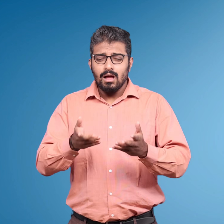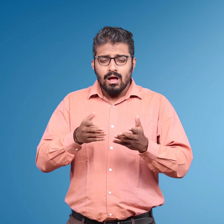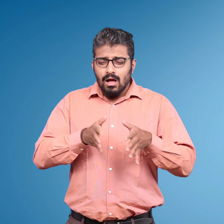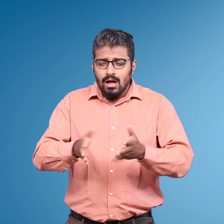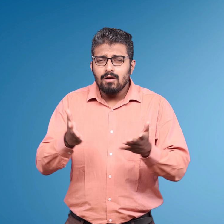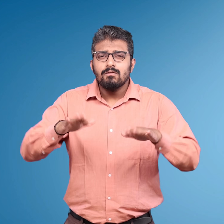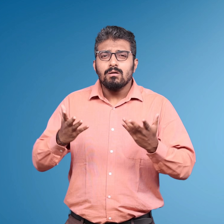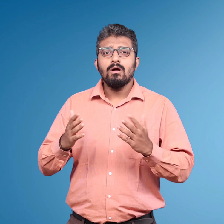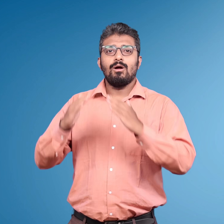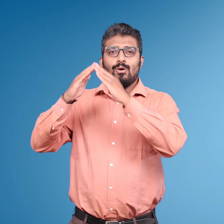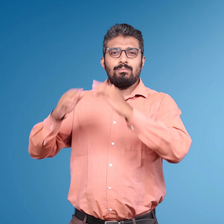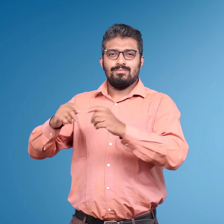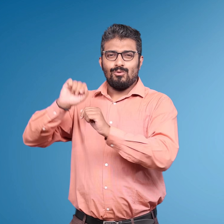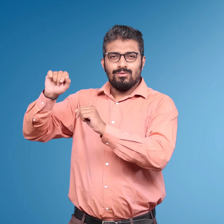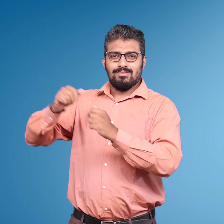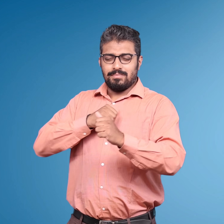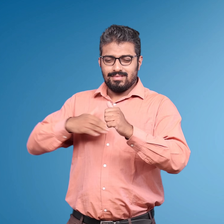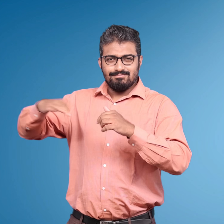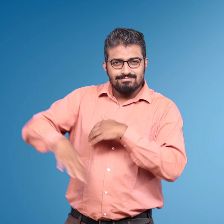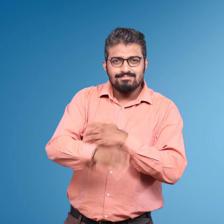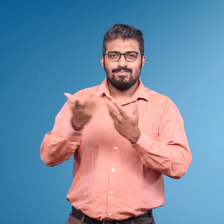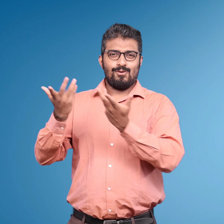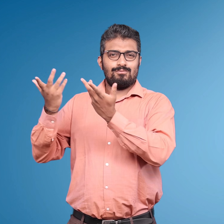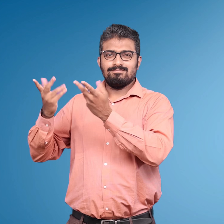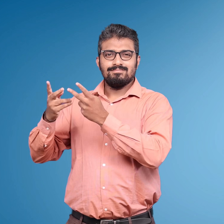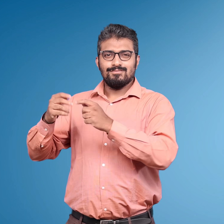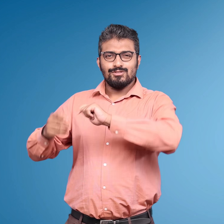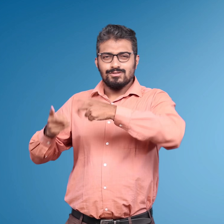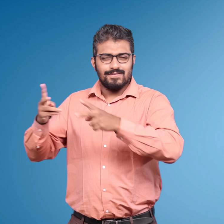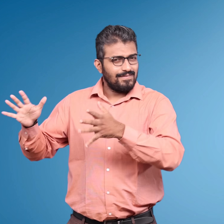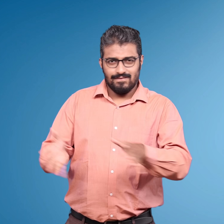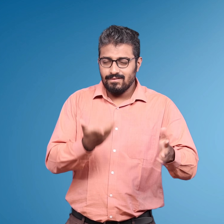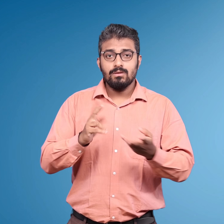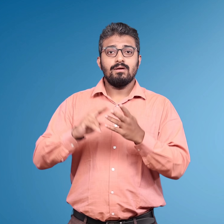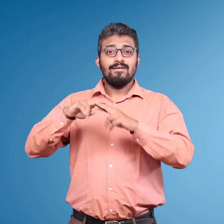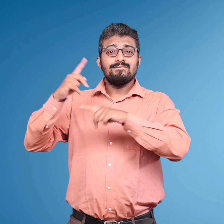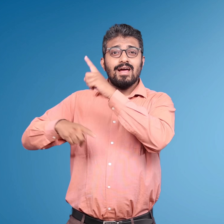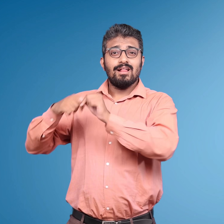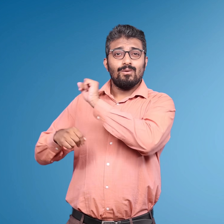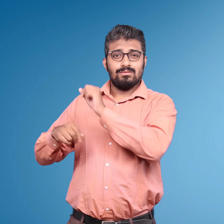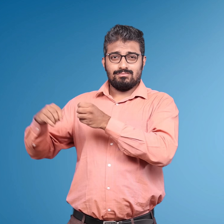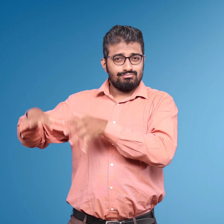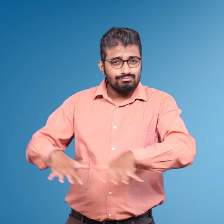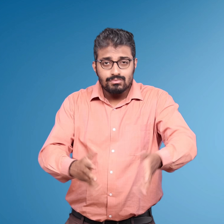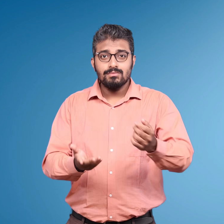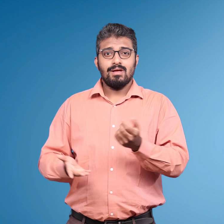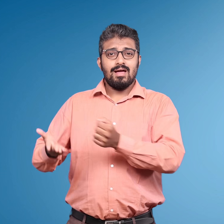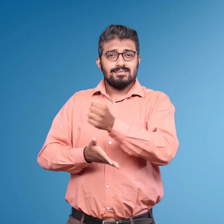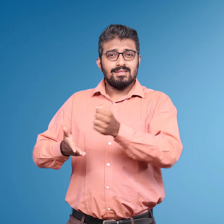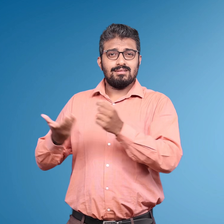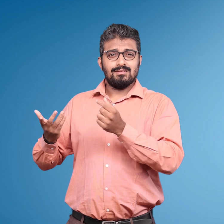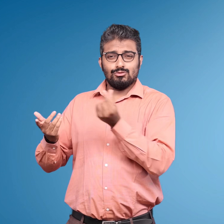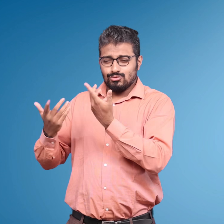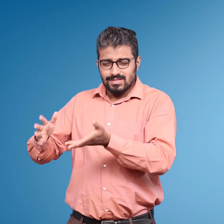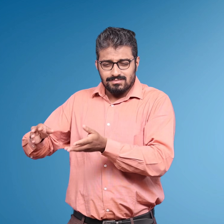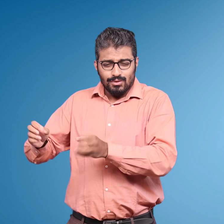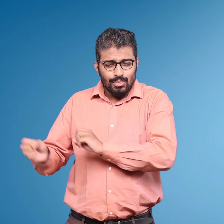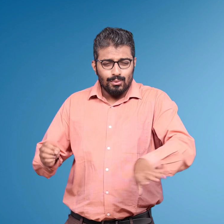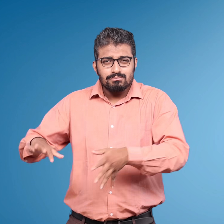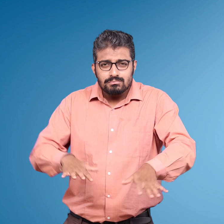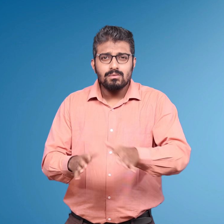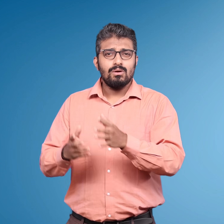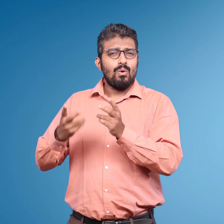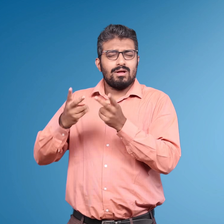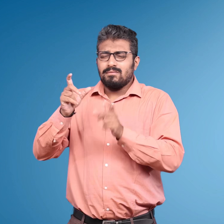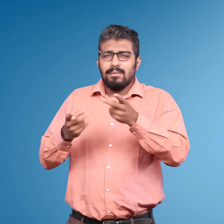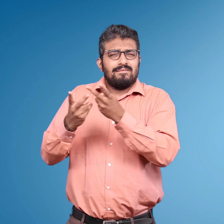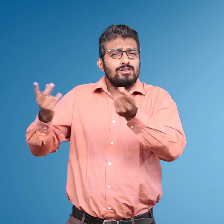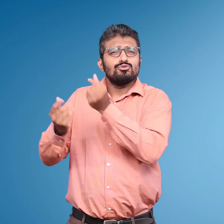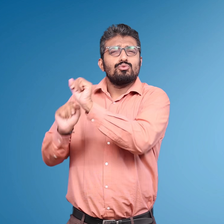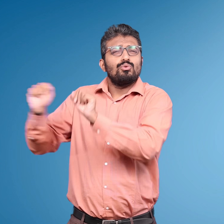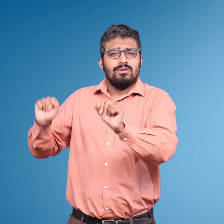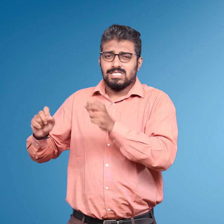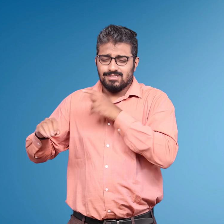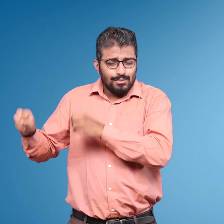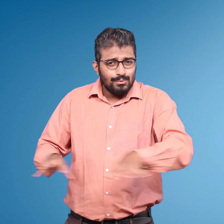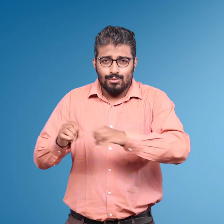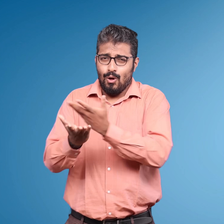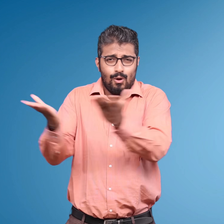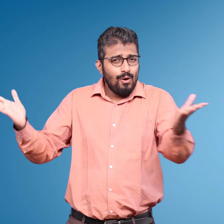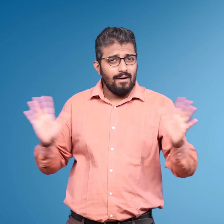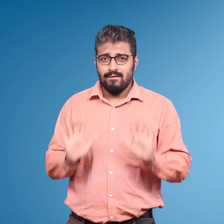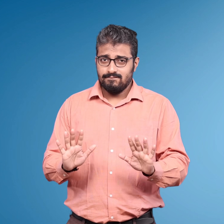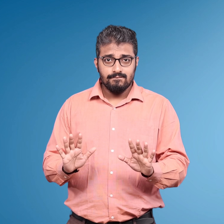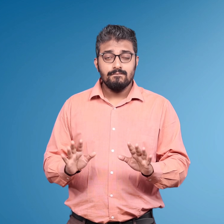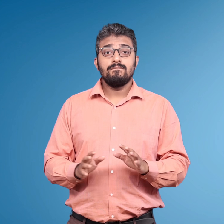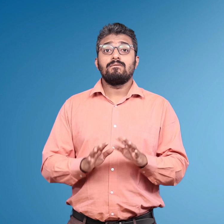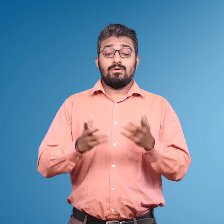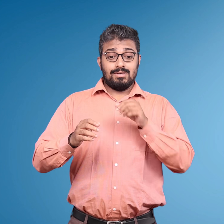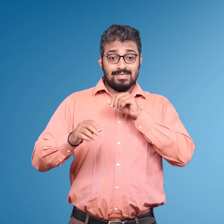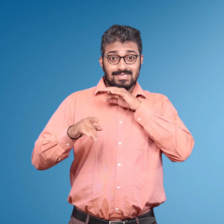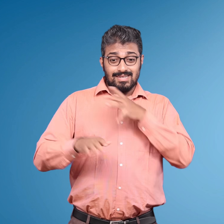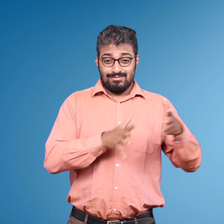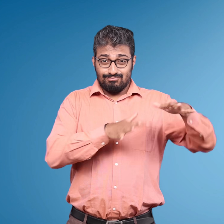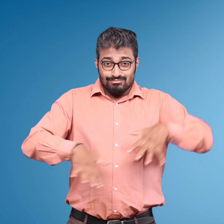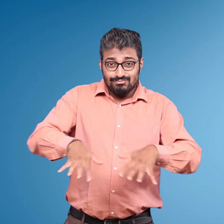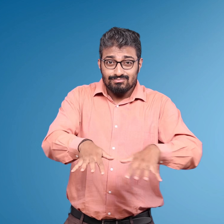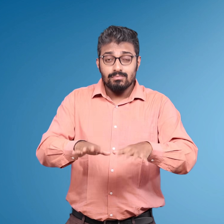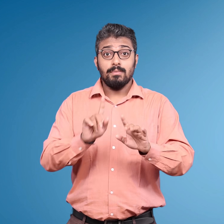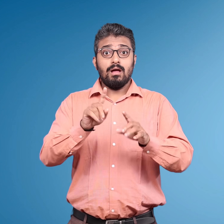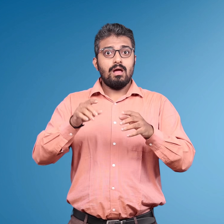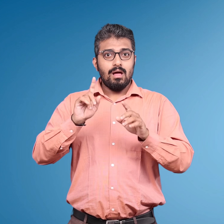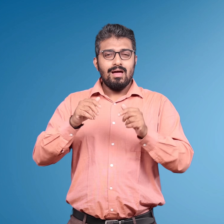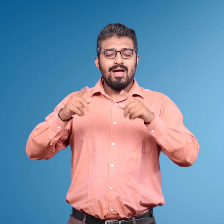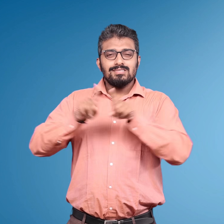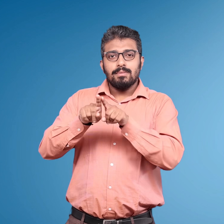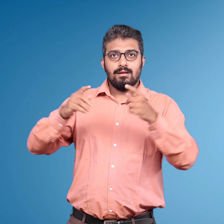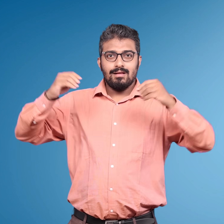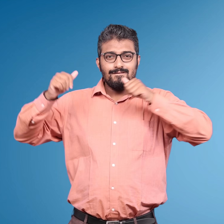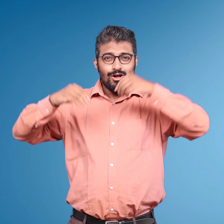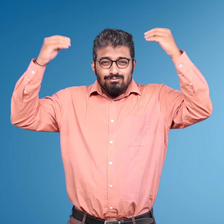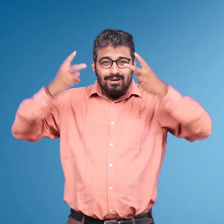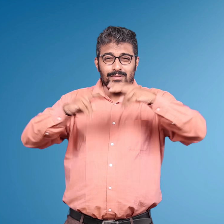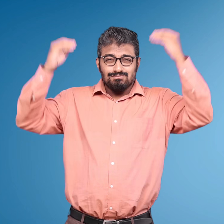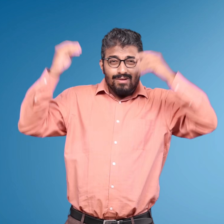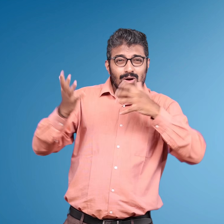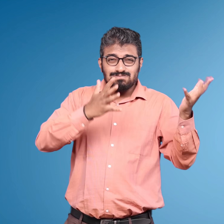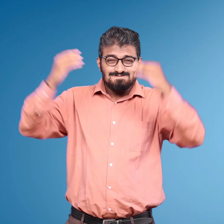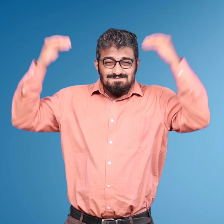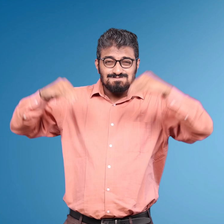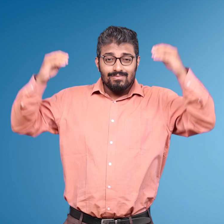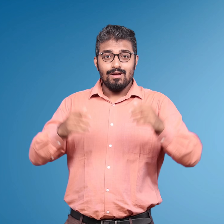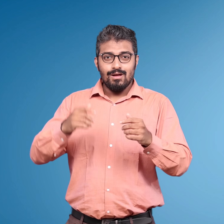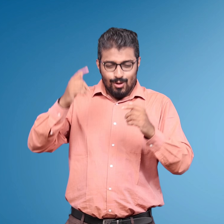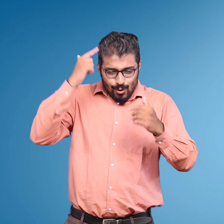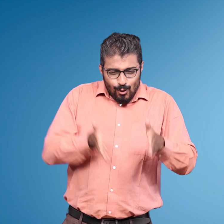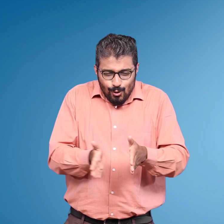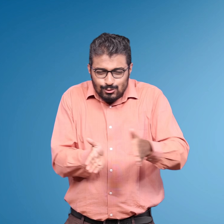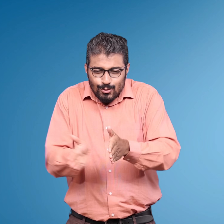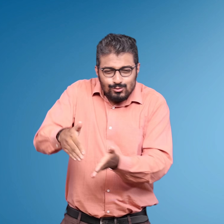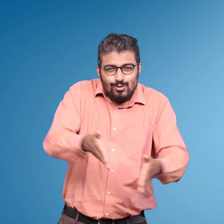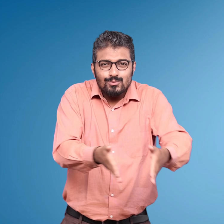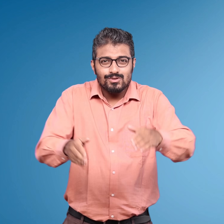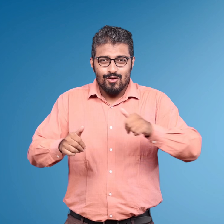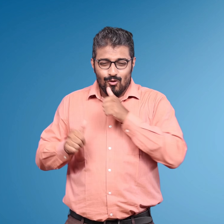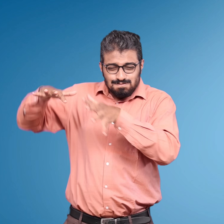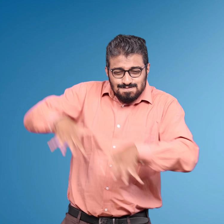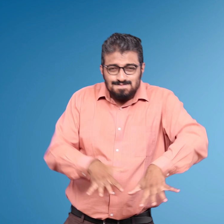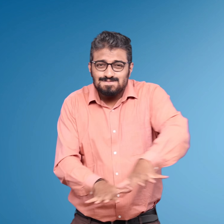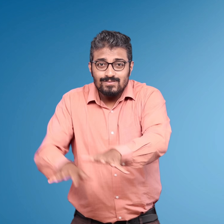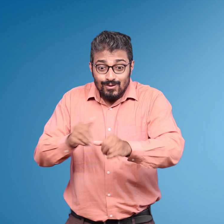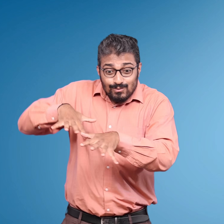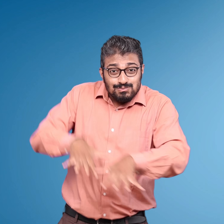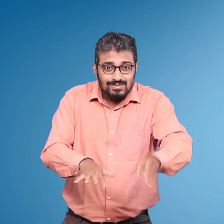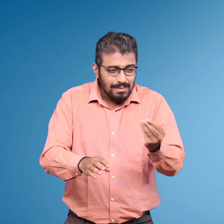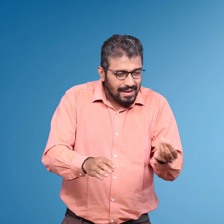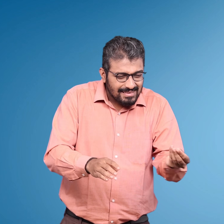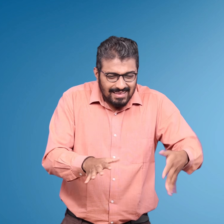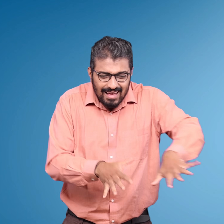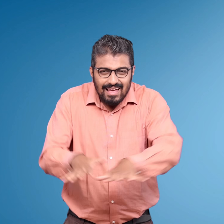Sewage refers to wastewater that is generated in homes, industries, agricultural fields and other human activities. It also includes rainwater that has run down the street during a storm or heavy rain. The water that washes off roads and rooftops carries harmful substances with it.